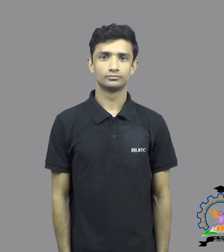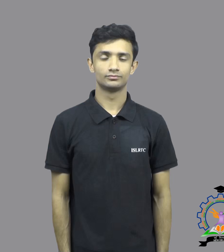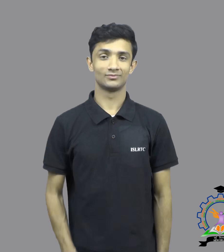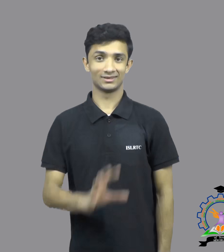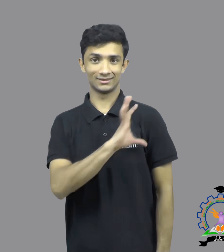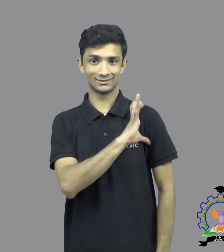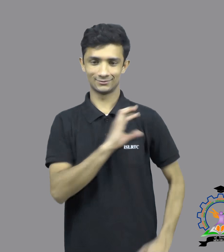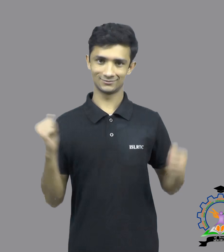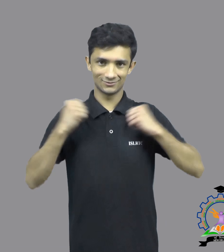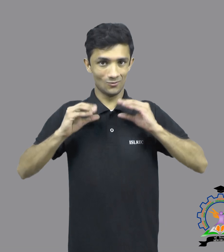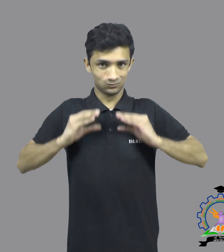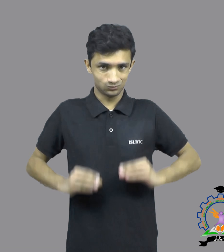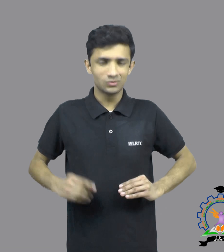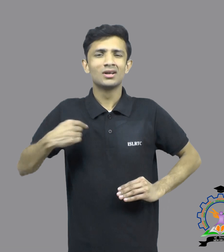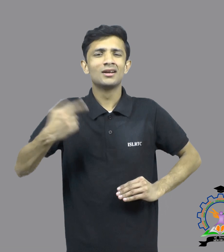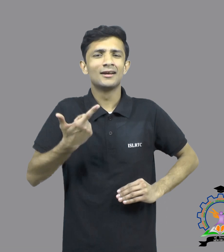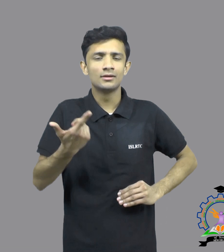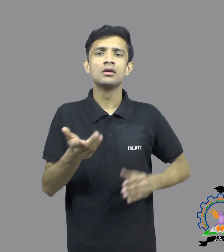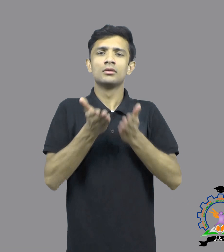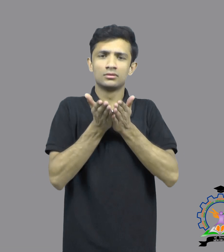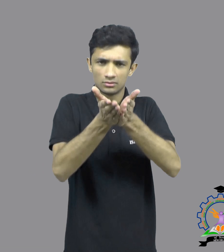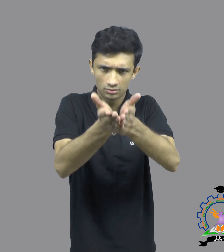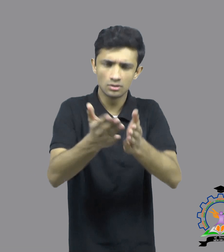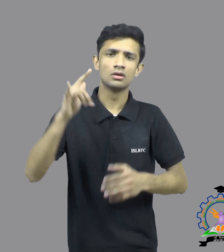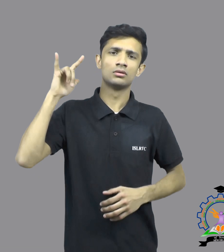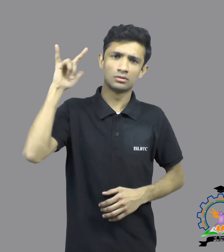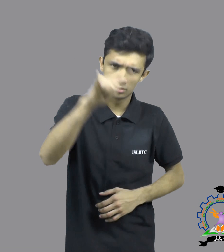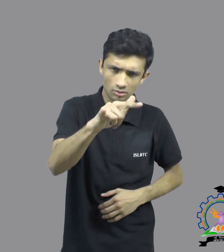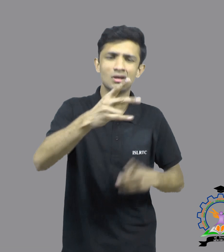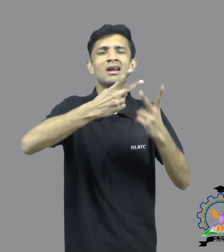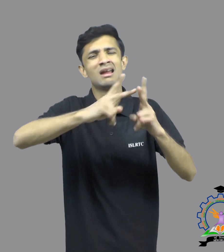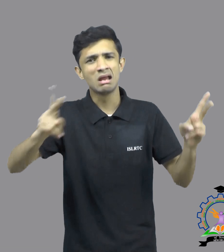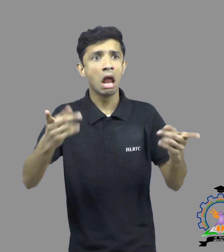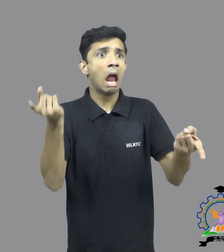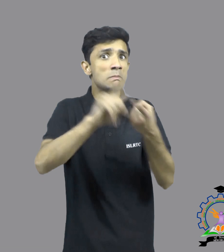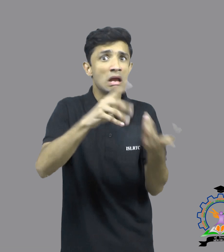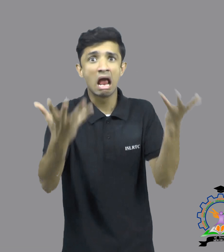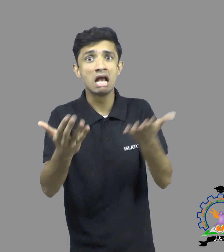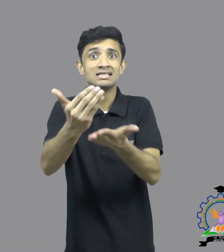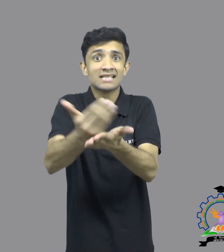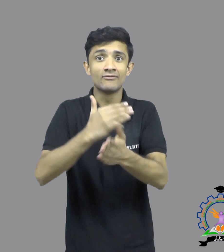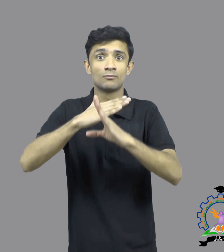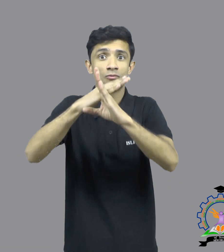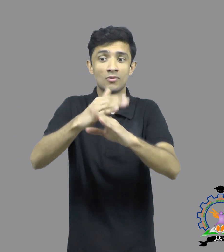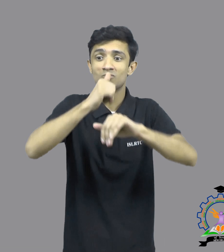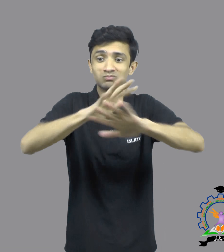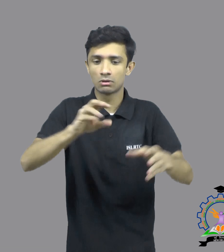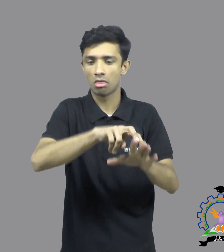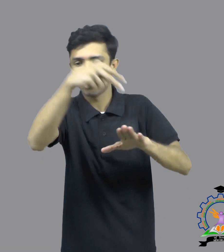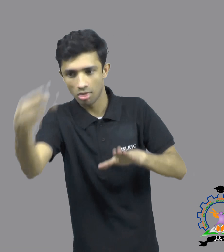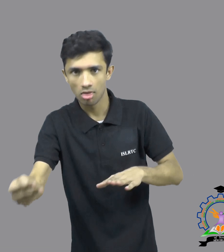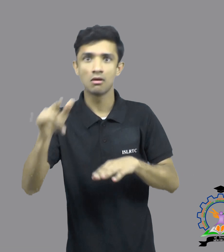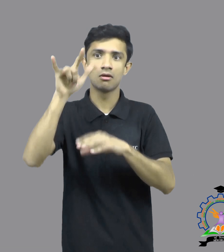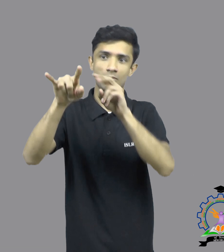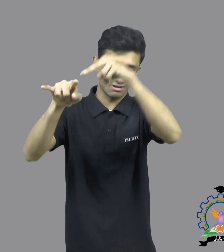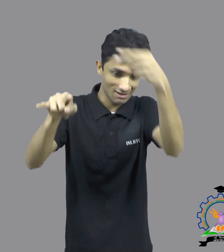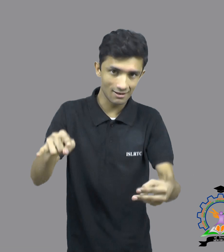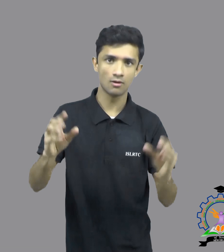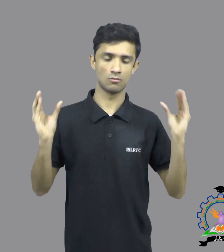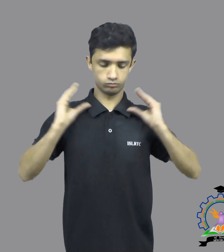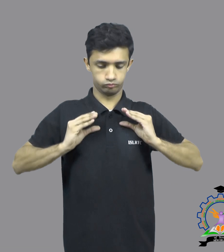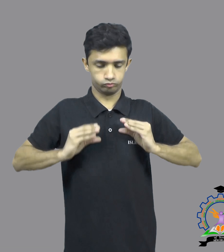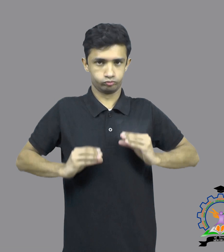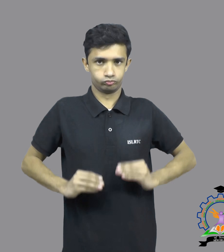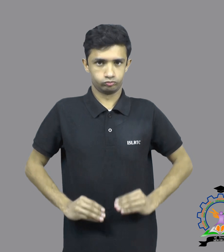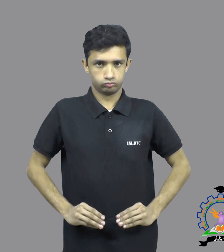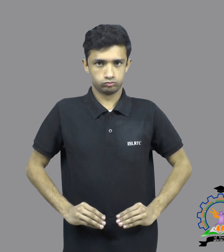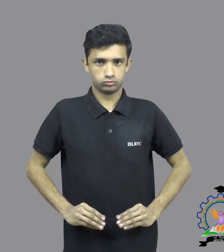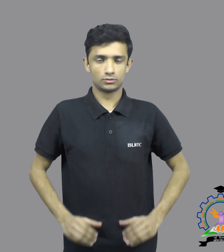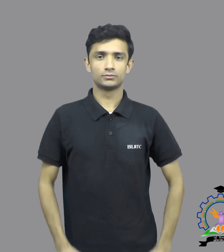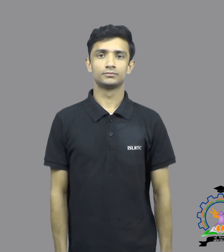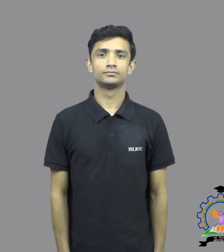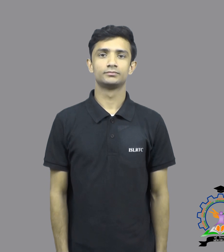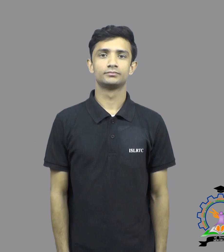Life Jacket